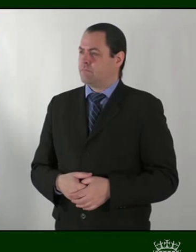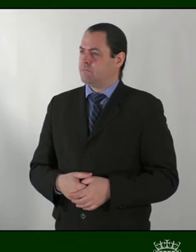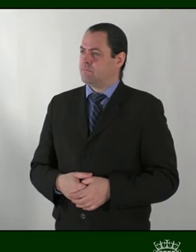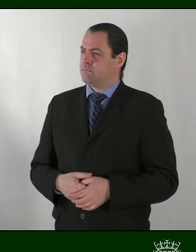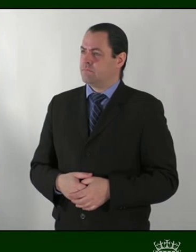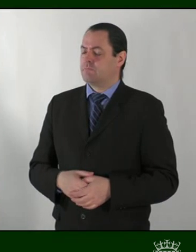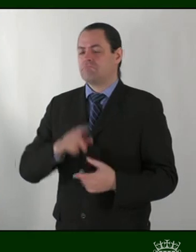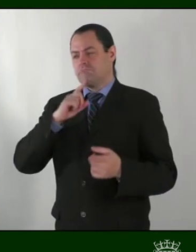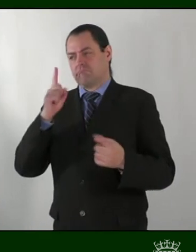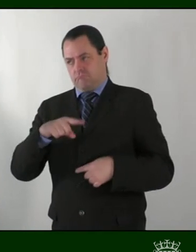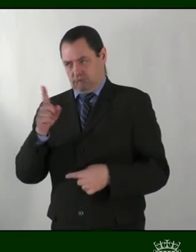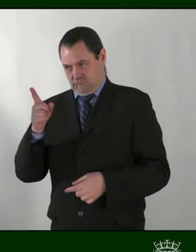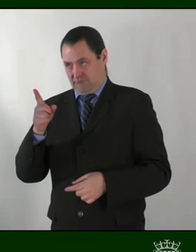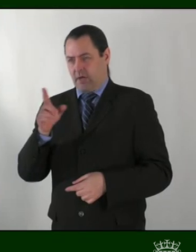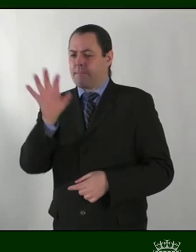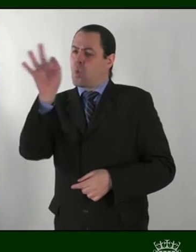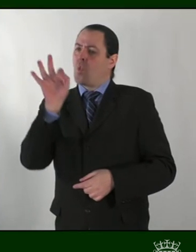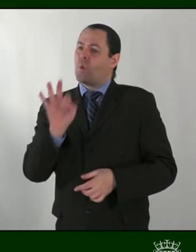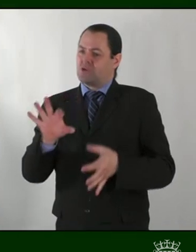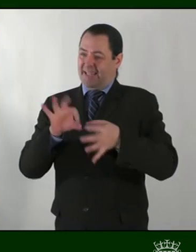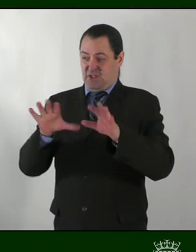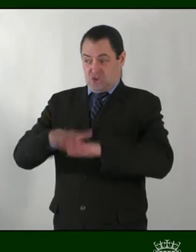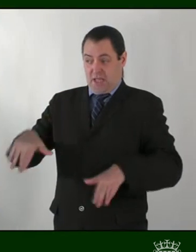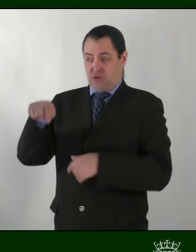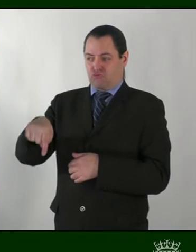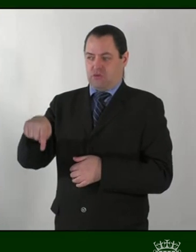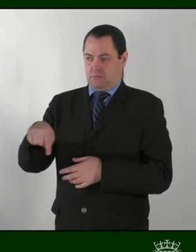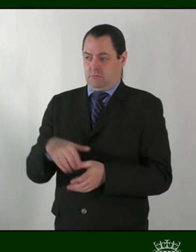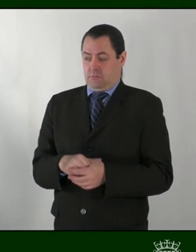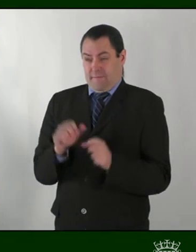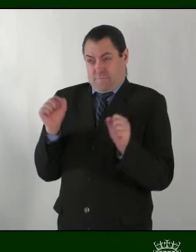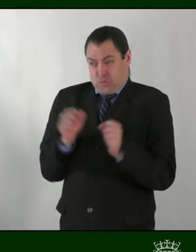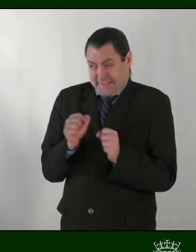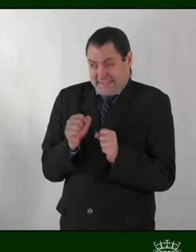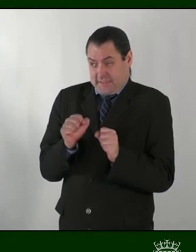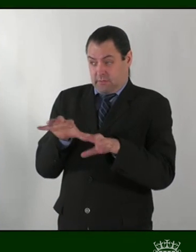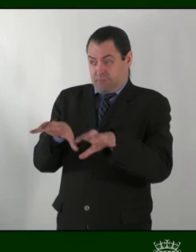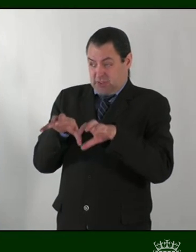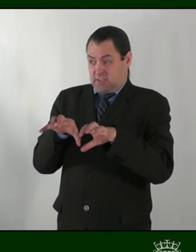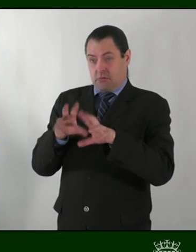My question was about the children who are literally freezing to death.